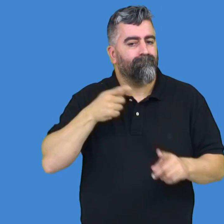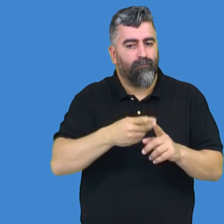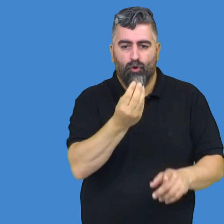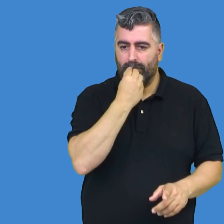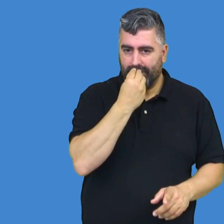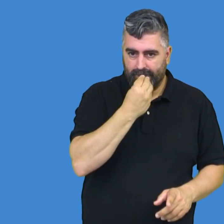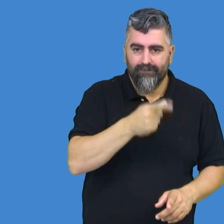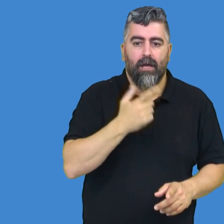comer